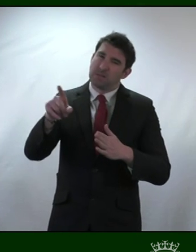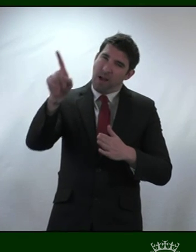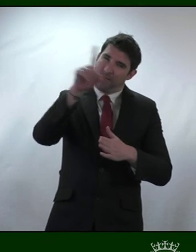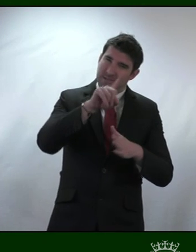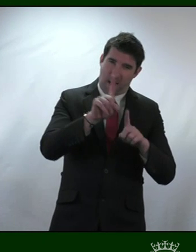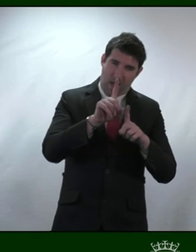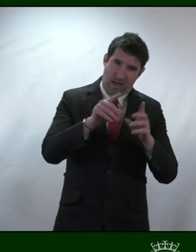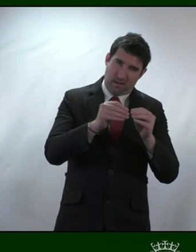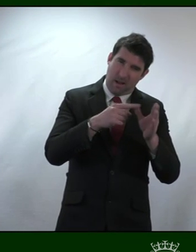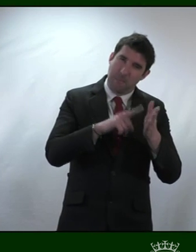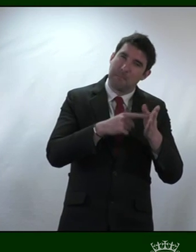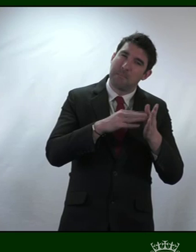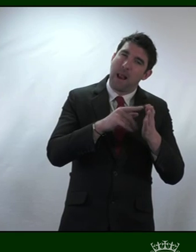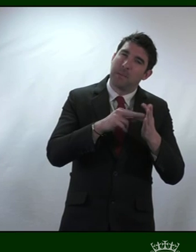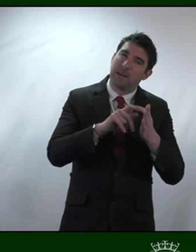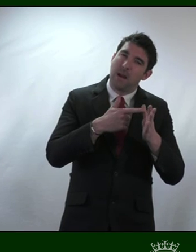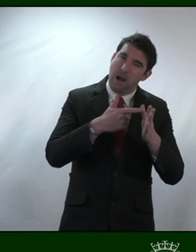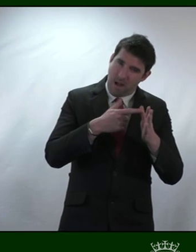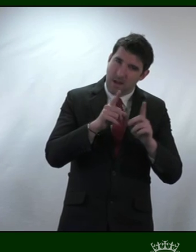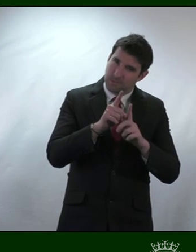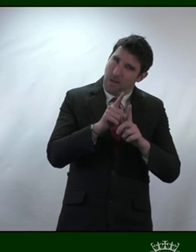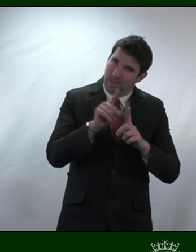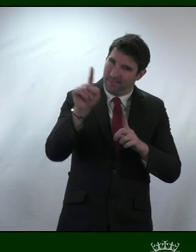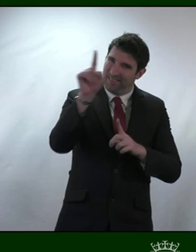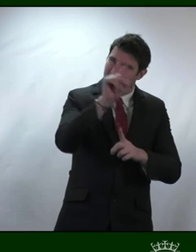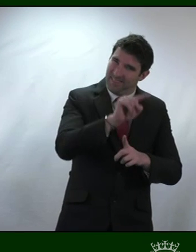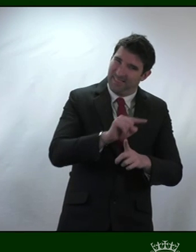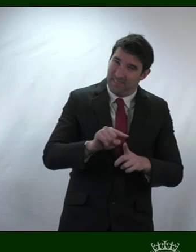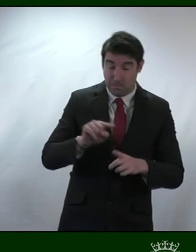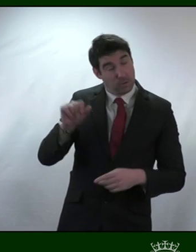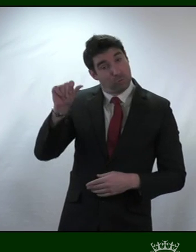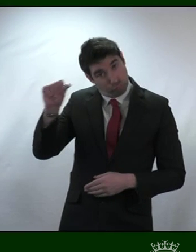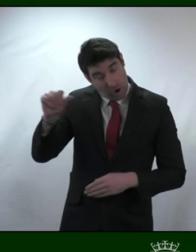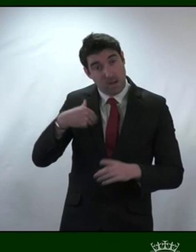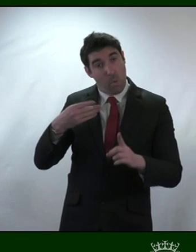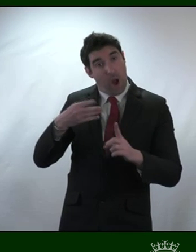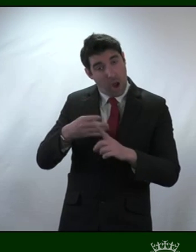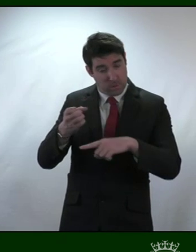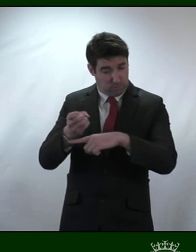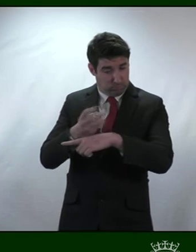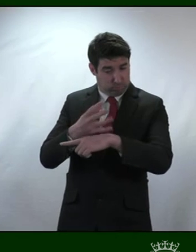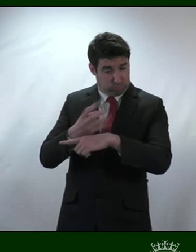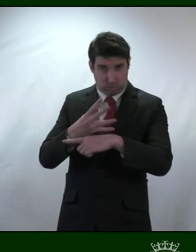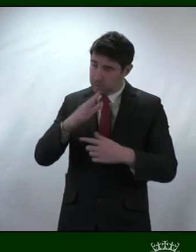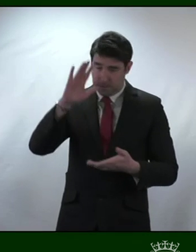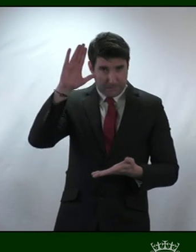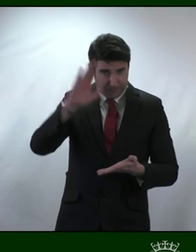He can take it from me that, in a zero-carbon way, we are putting the pedal to the floor until we get to 4,000.